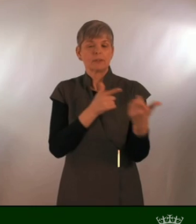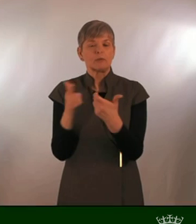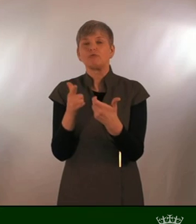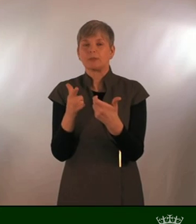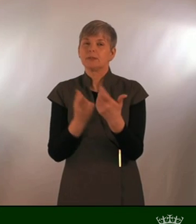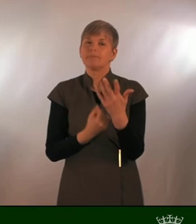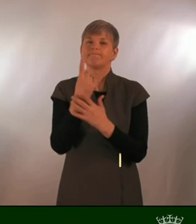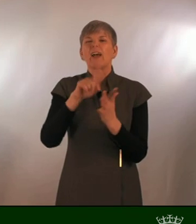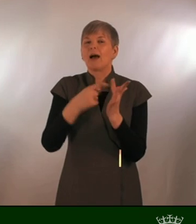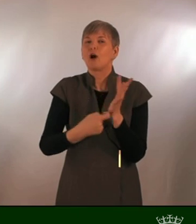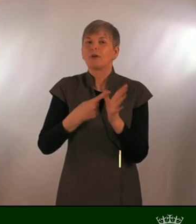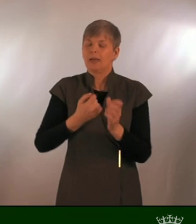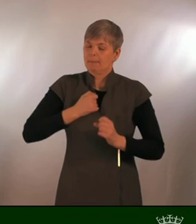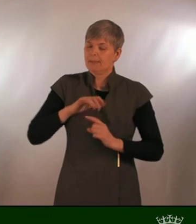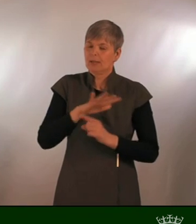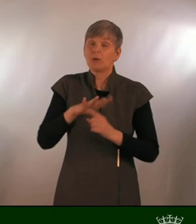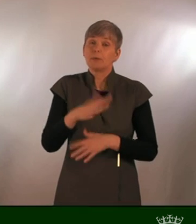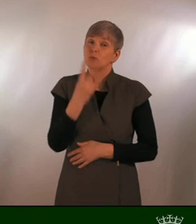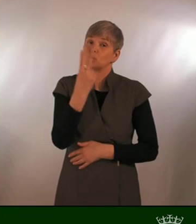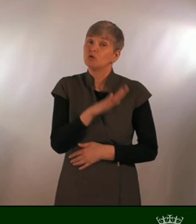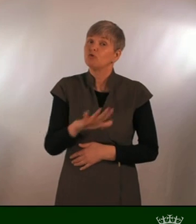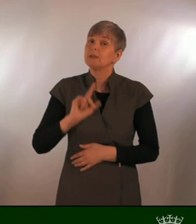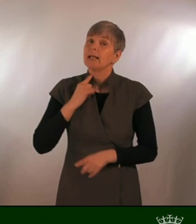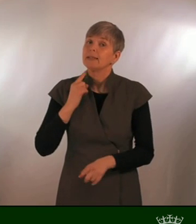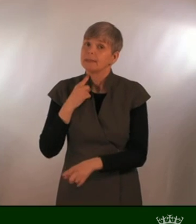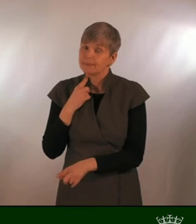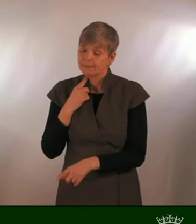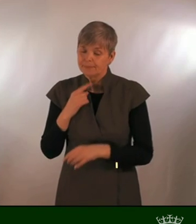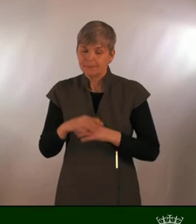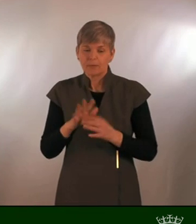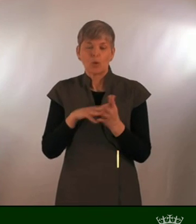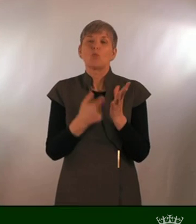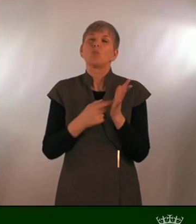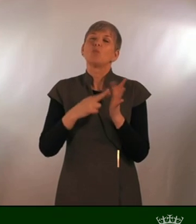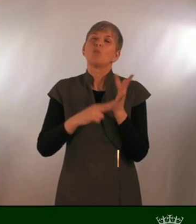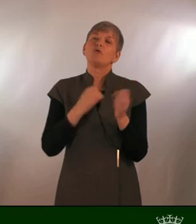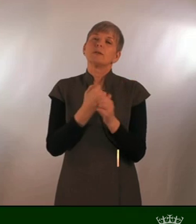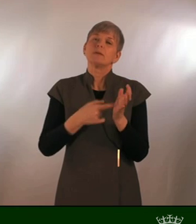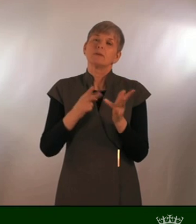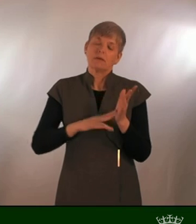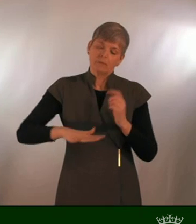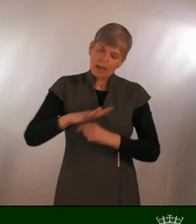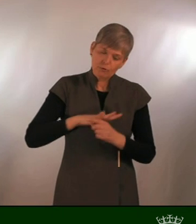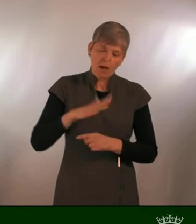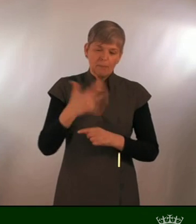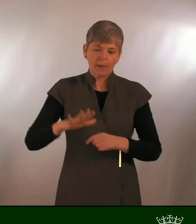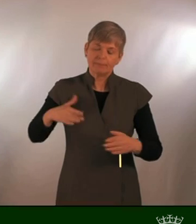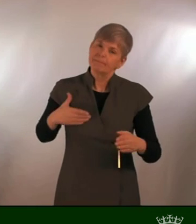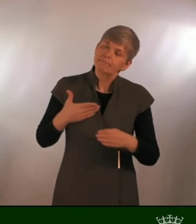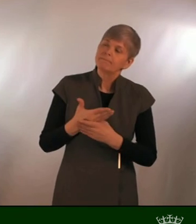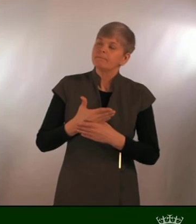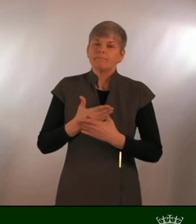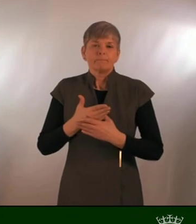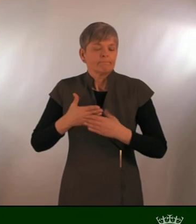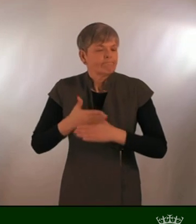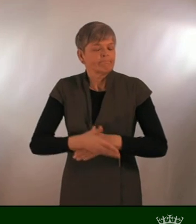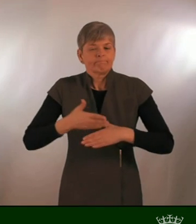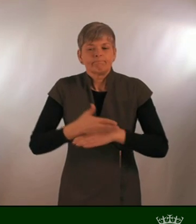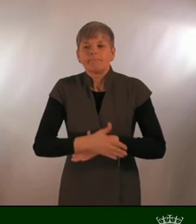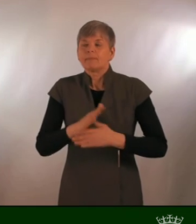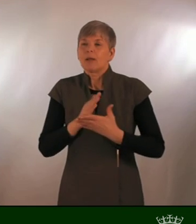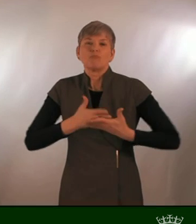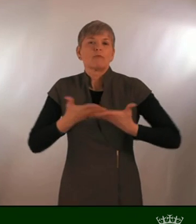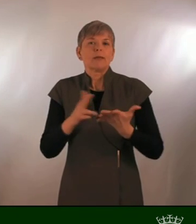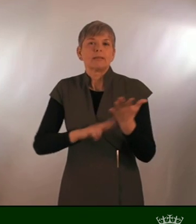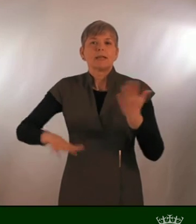Over the past quarter of a century, the Peace Foundation, based in Warrington, has worked tirelessly to provide the national support service for victims of terrorism in Great Britain.